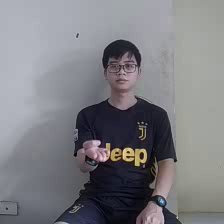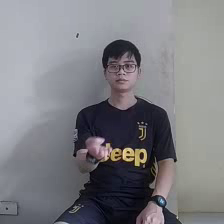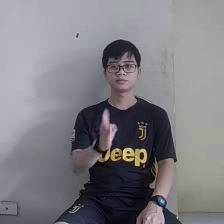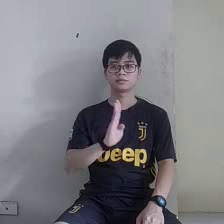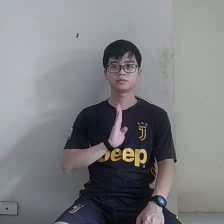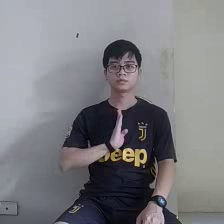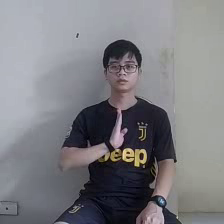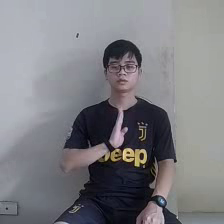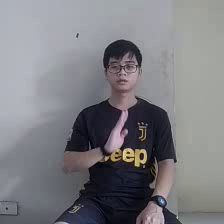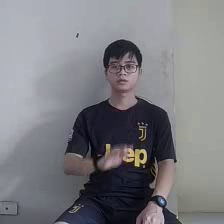Xin phép